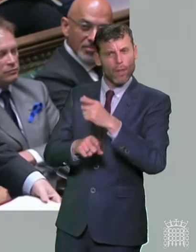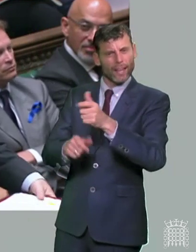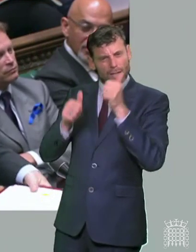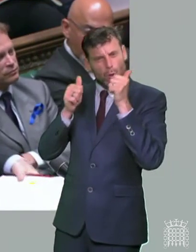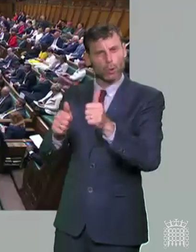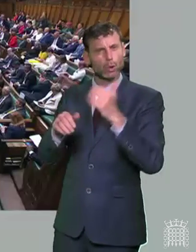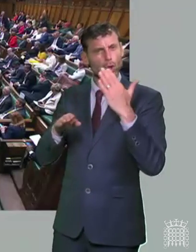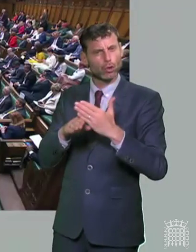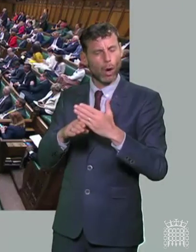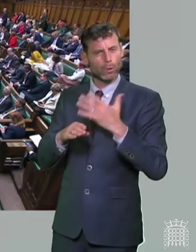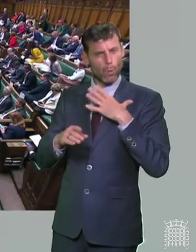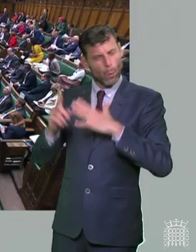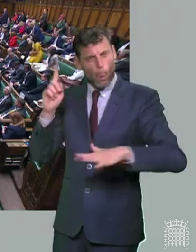That is our ambition.